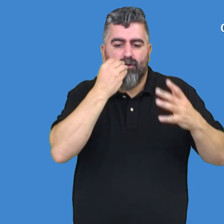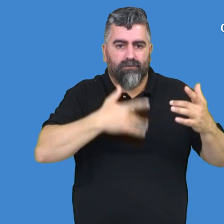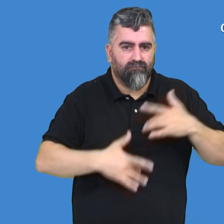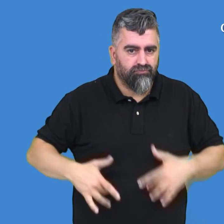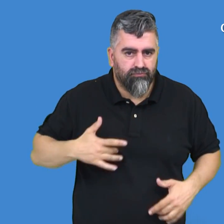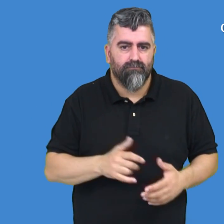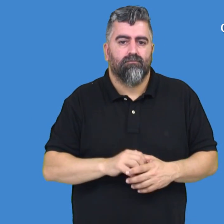síntoma